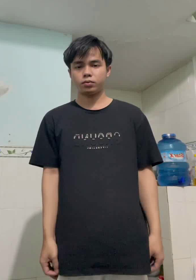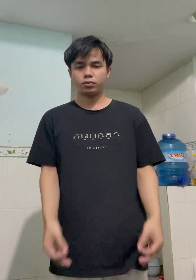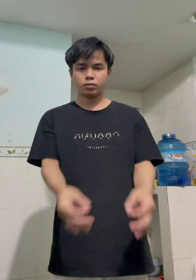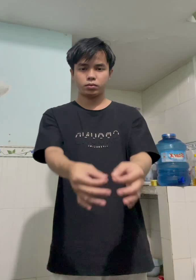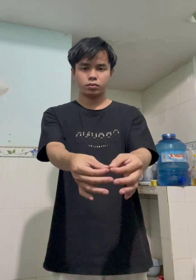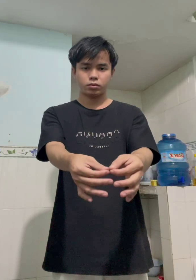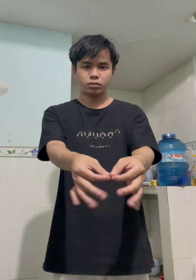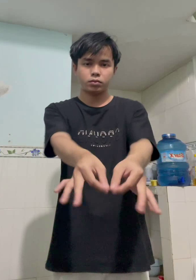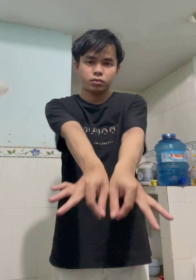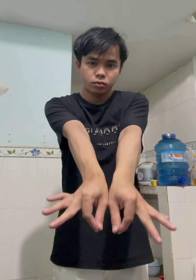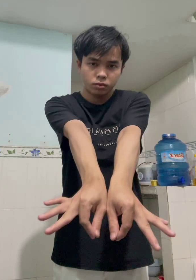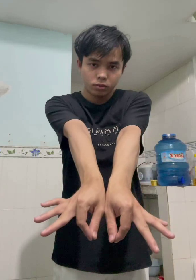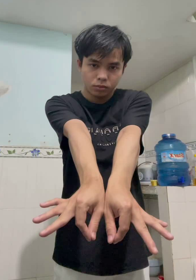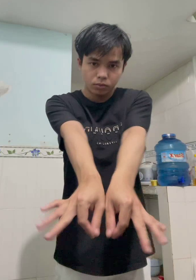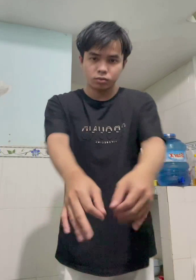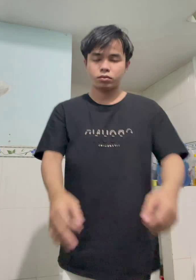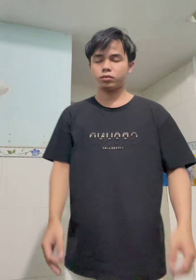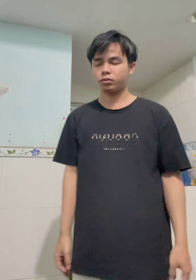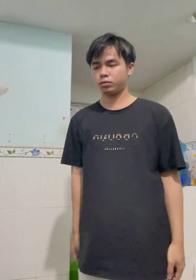cai gi